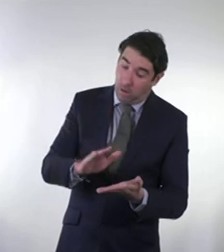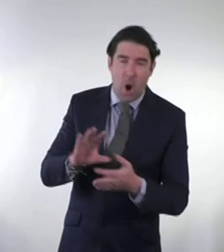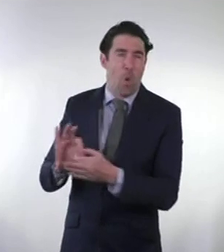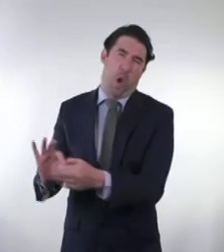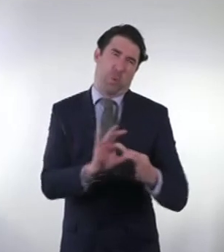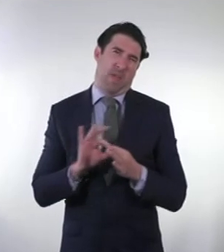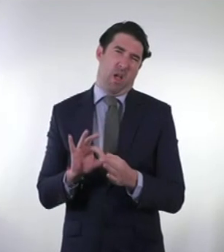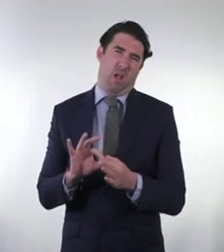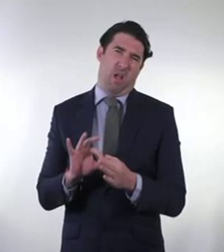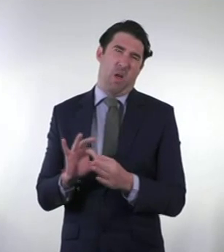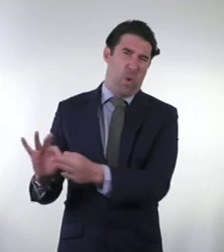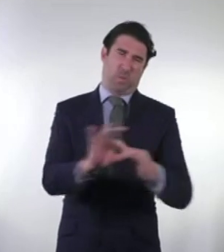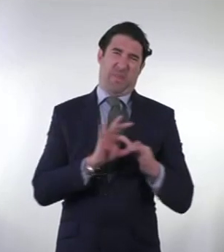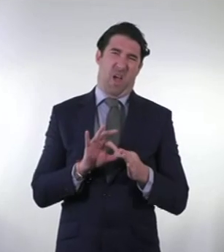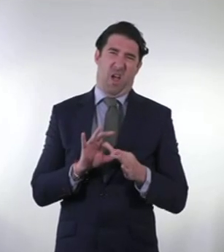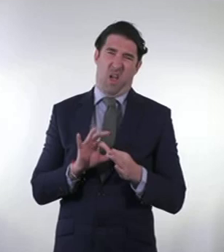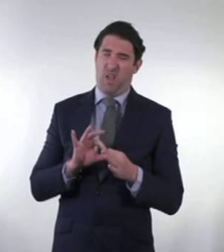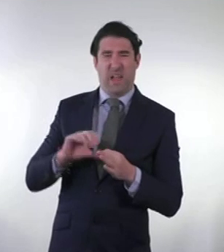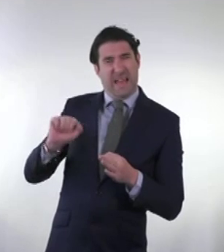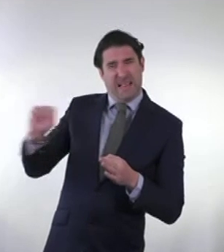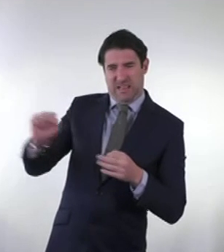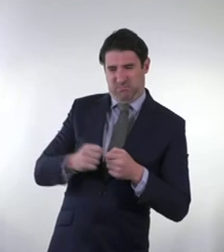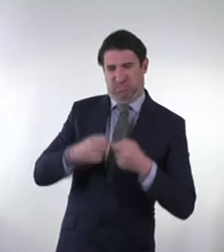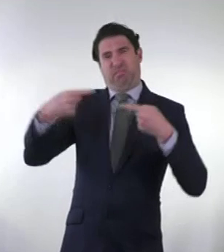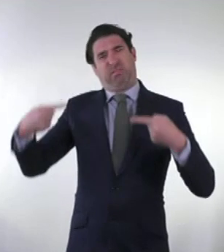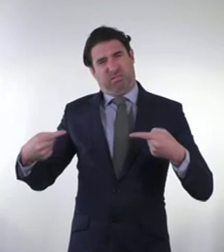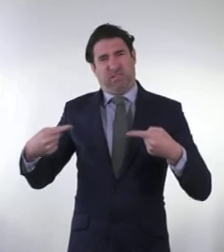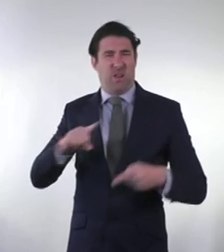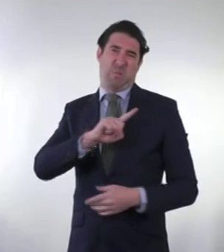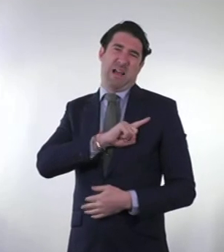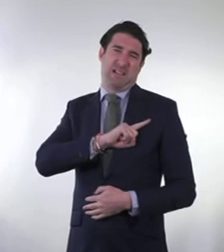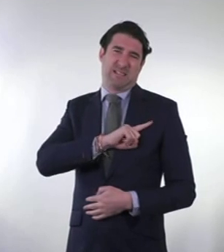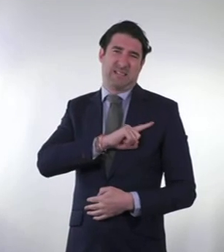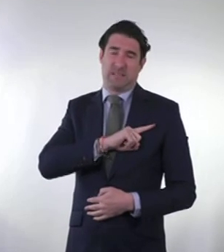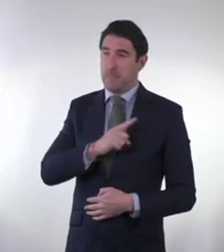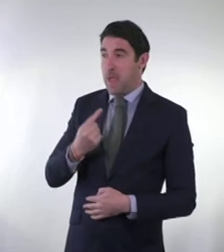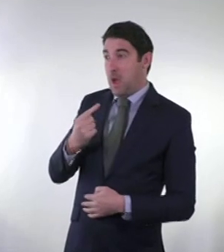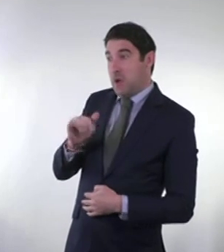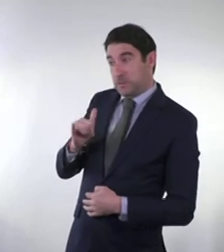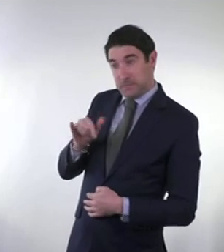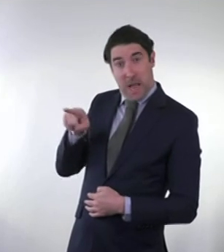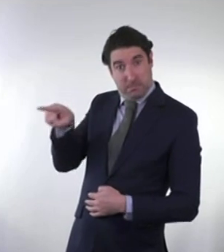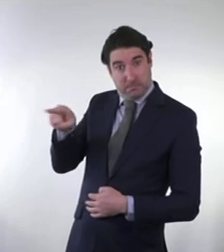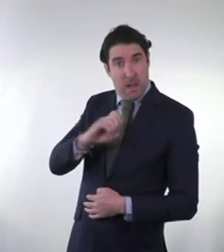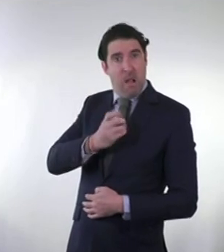Sometimes the Leader of the Opposition backs the Government, sometimes he snipes from the sidelines.